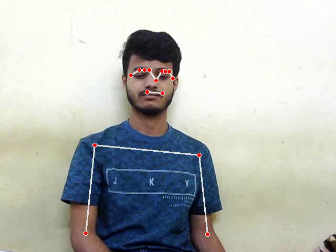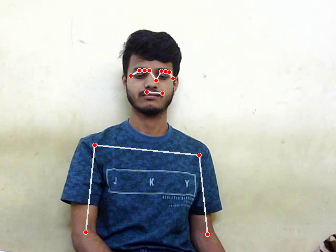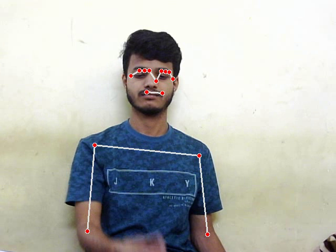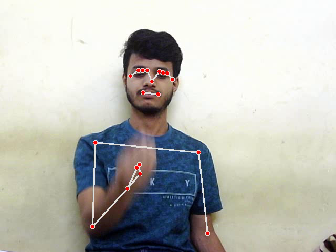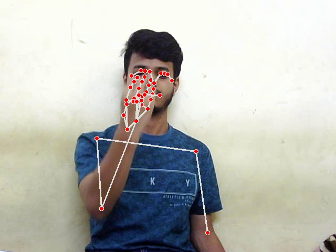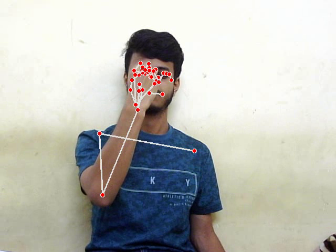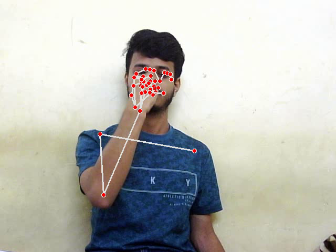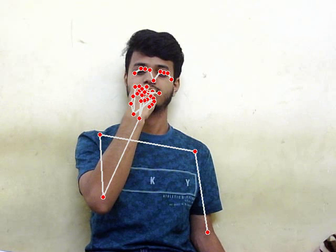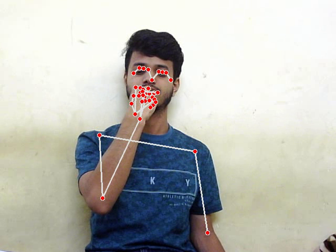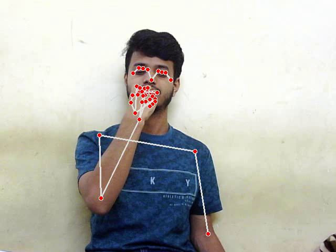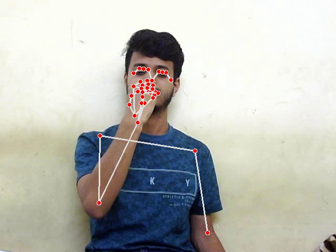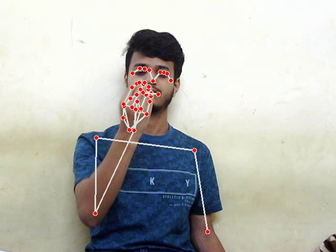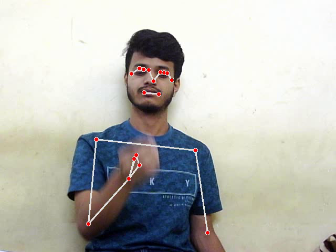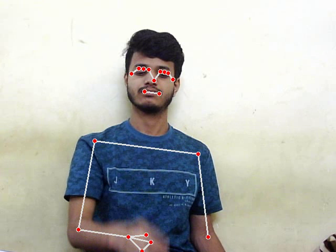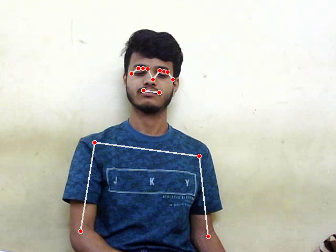eat